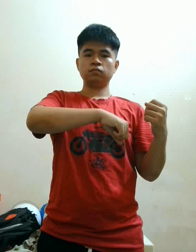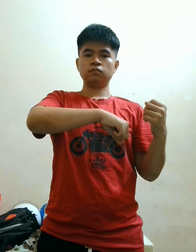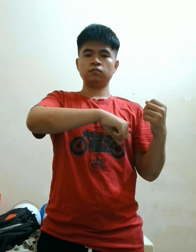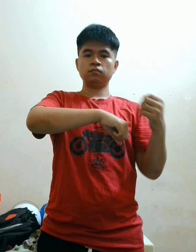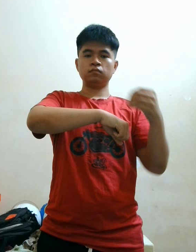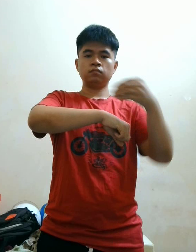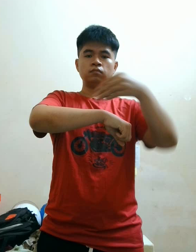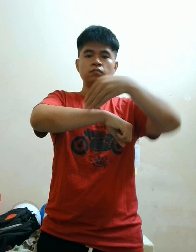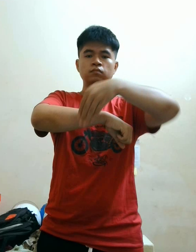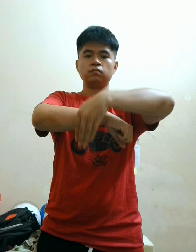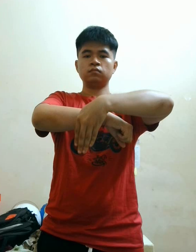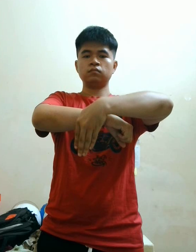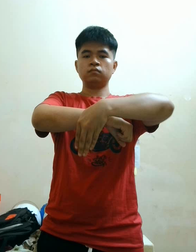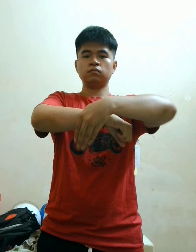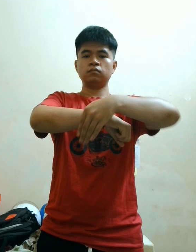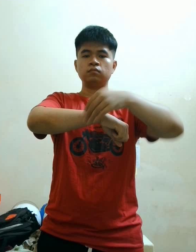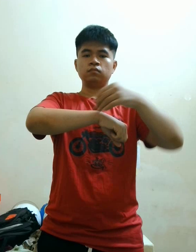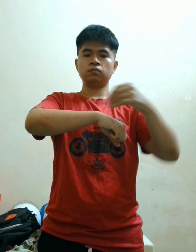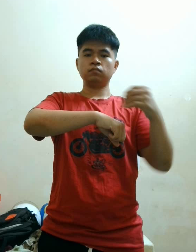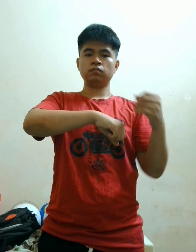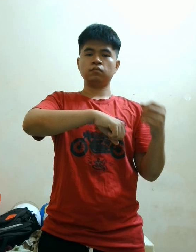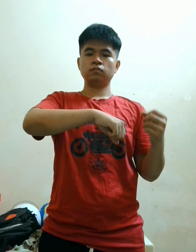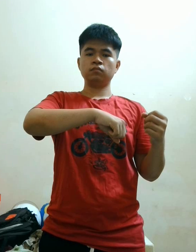buoi chieu